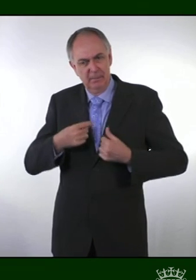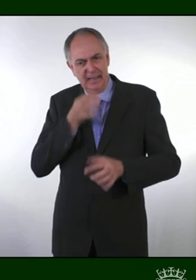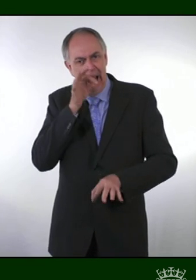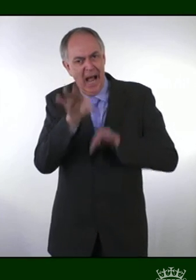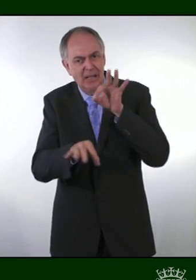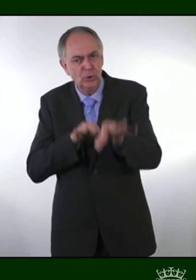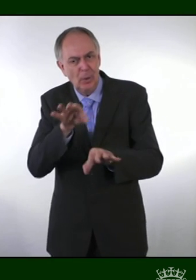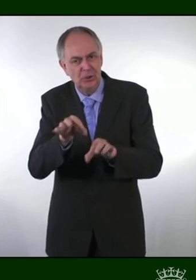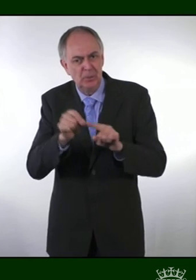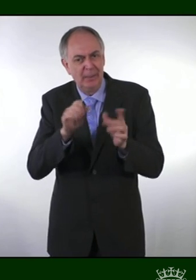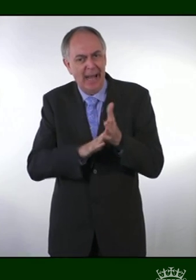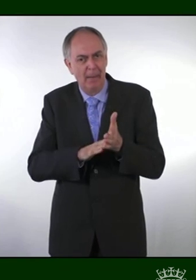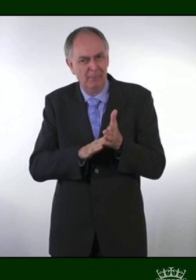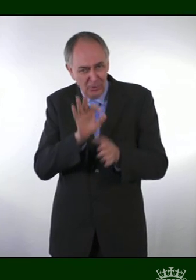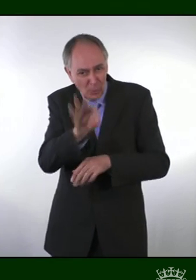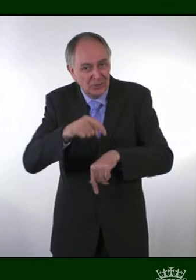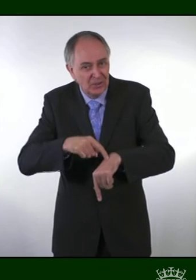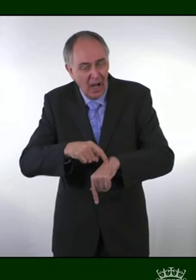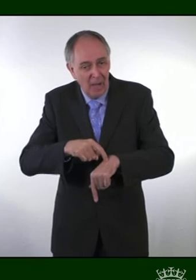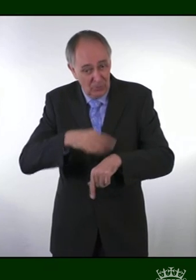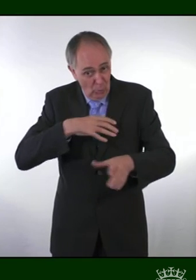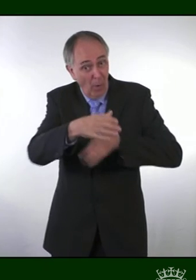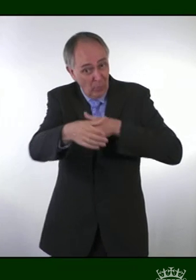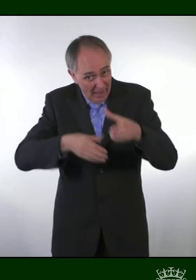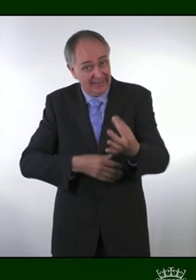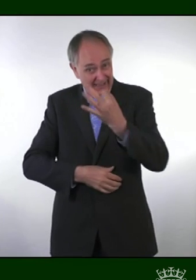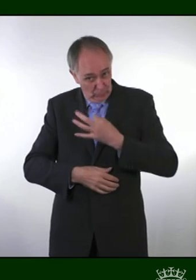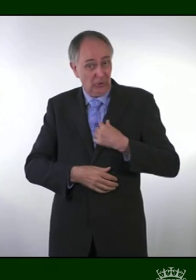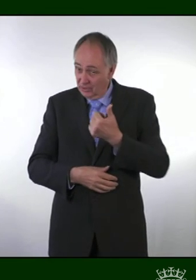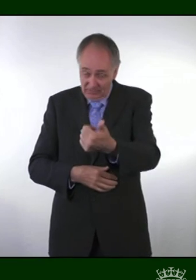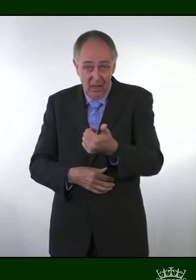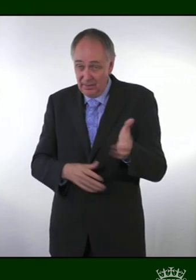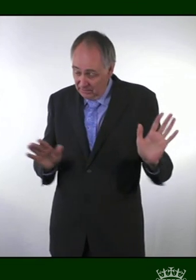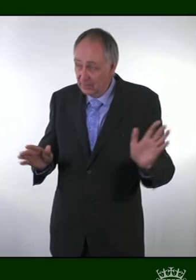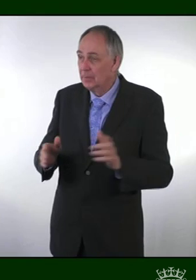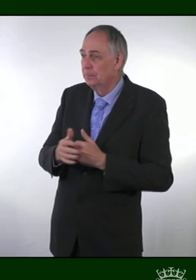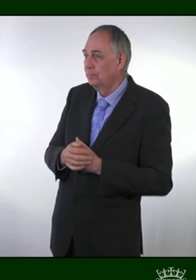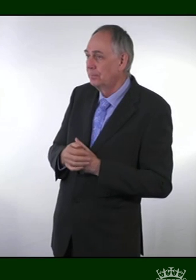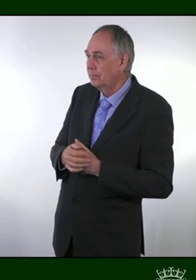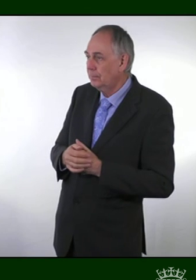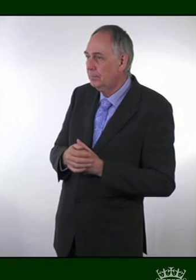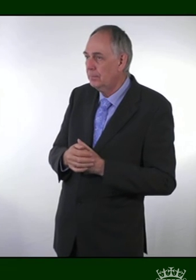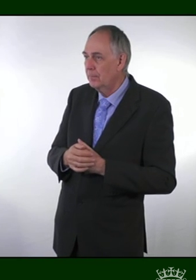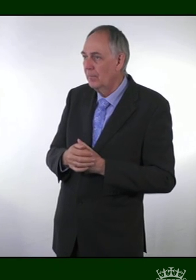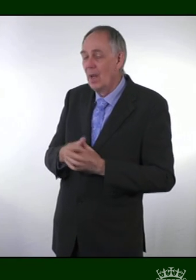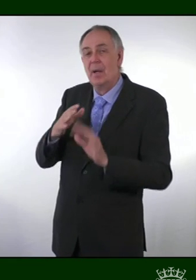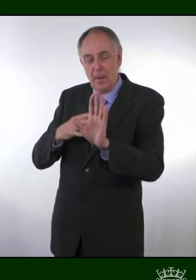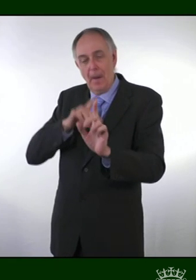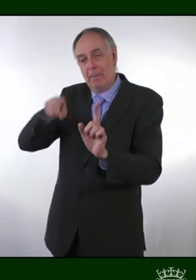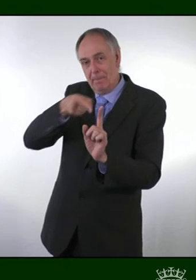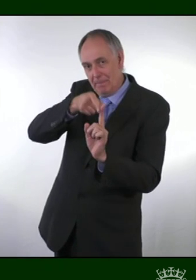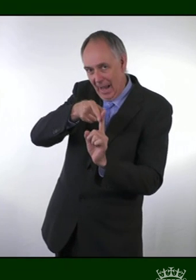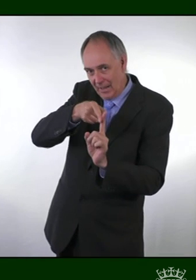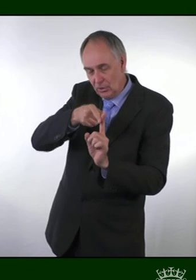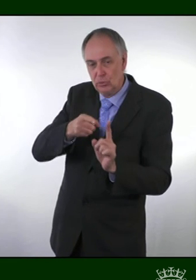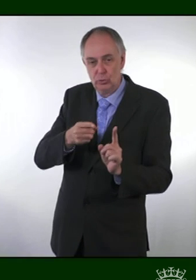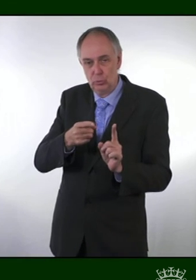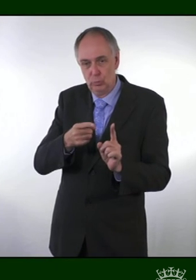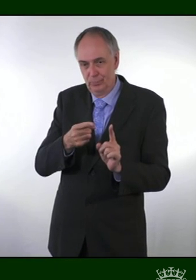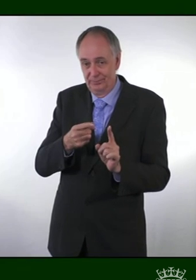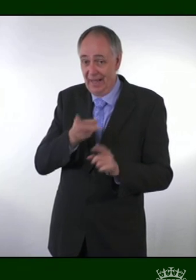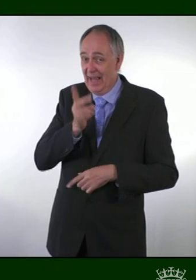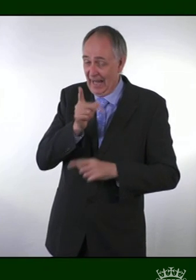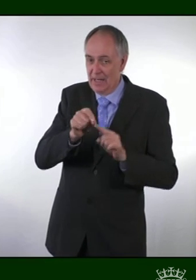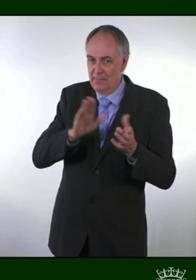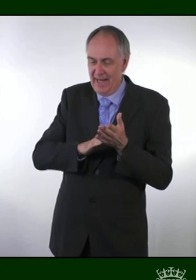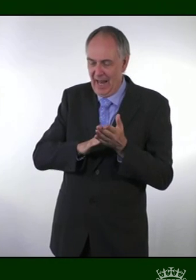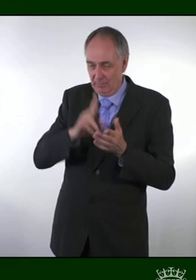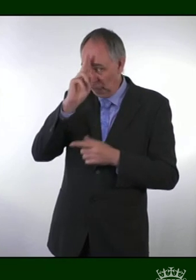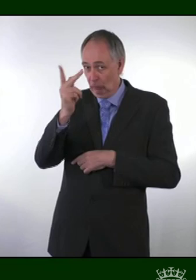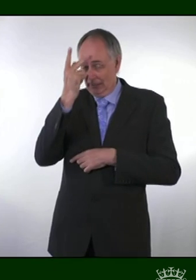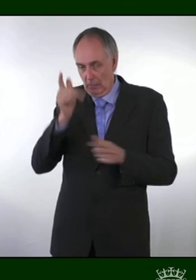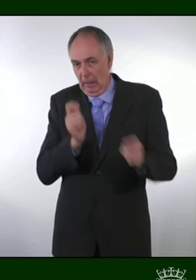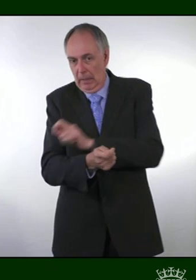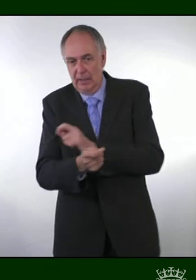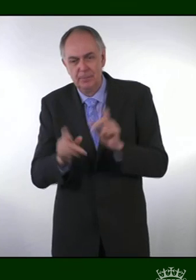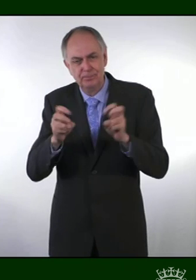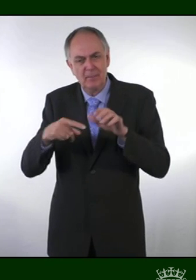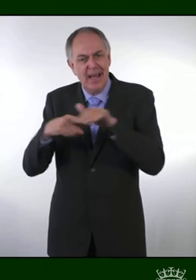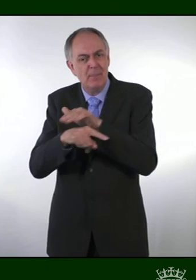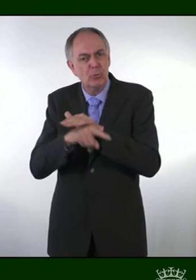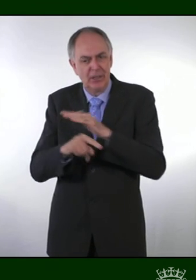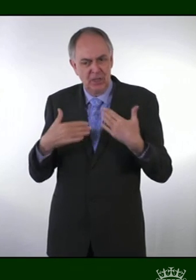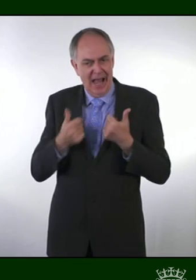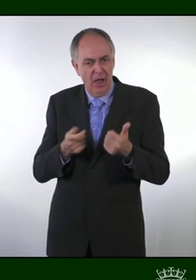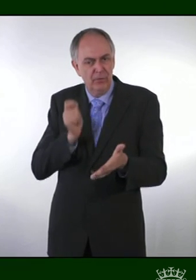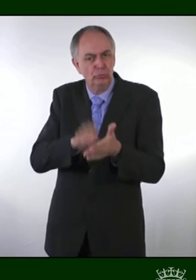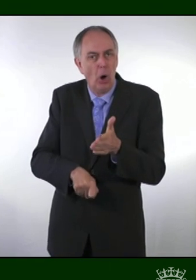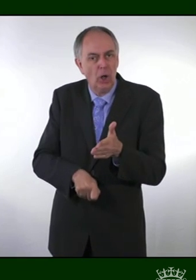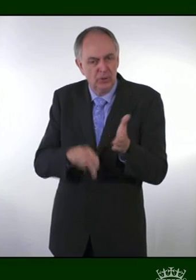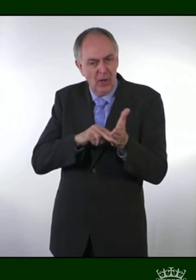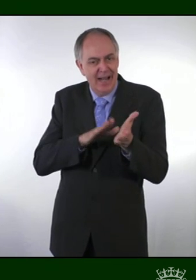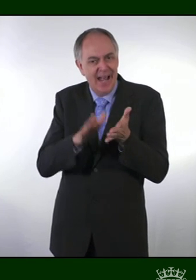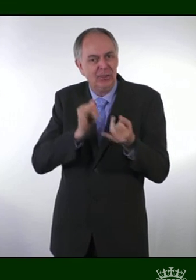If he wants to swap places, so be it. Finally, I want to return to the Prime Minister’s other recent U-turn, which was on the immigration health surcharge for NHS and care workers.